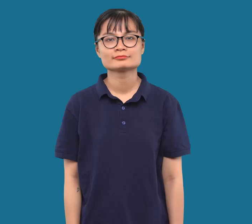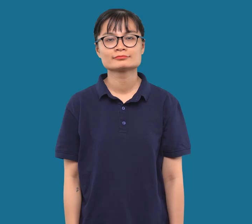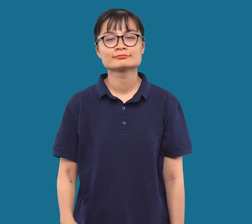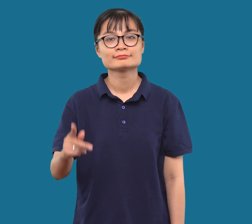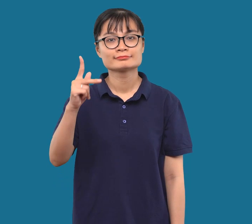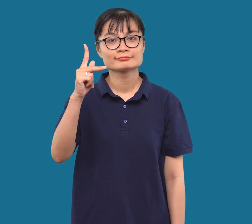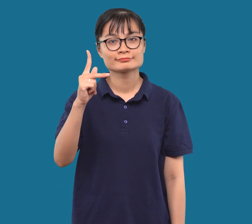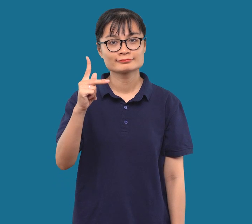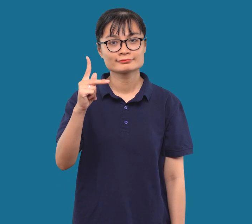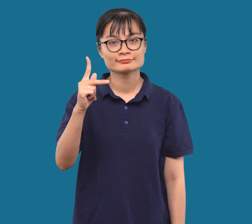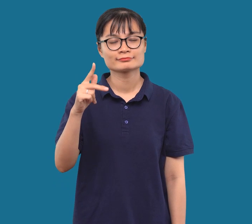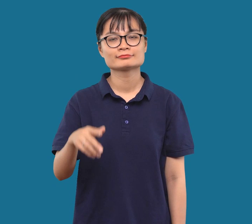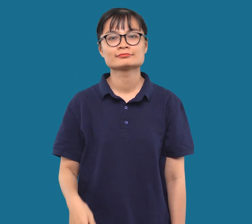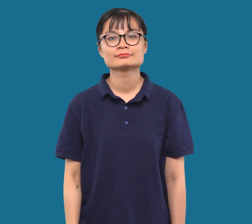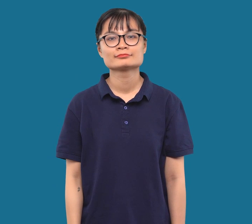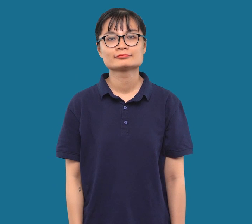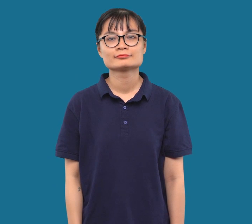k